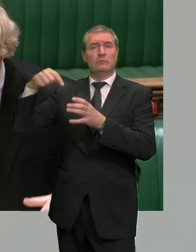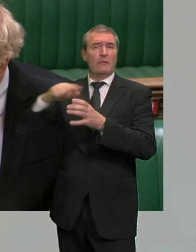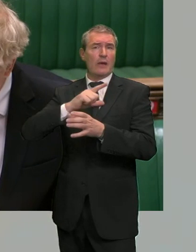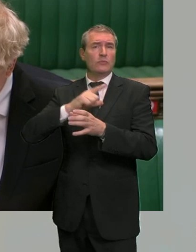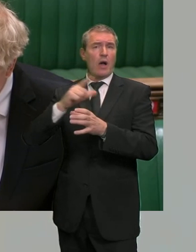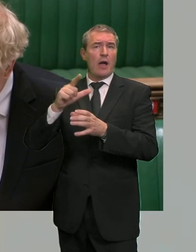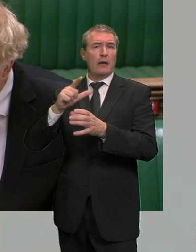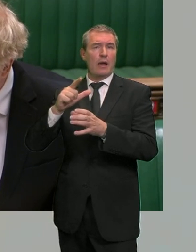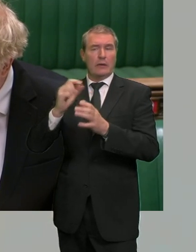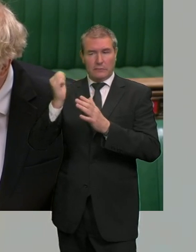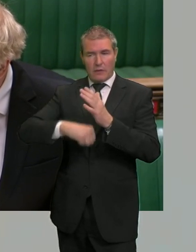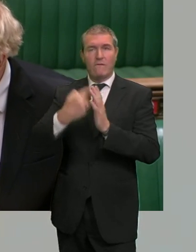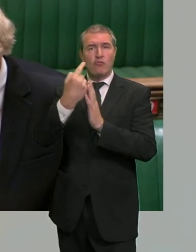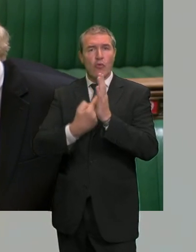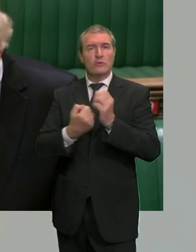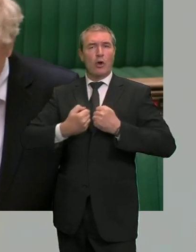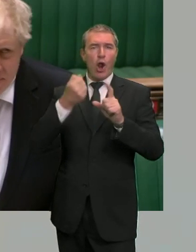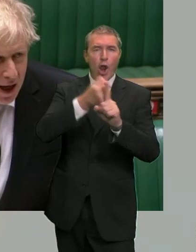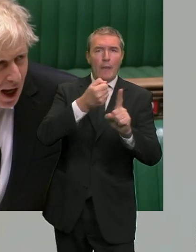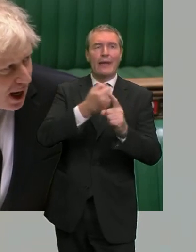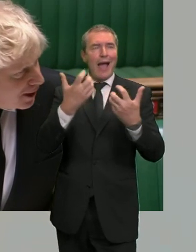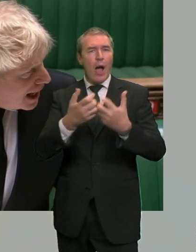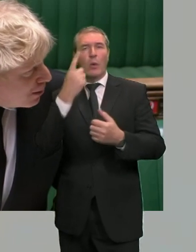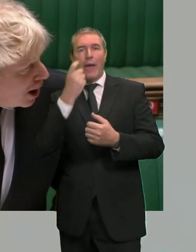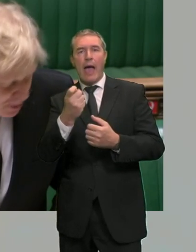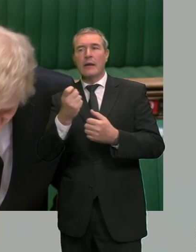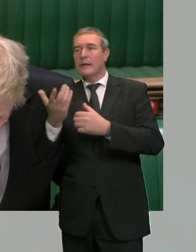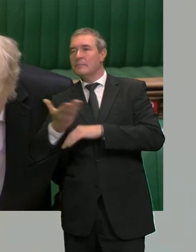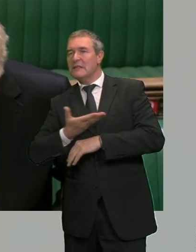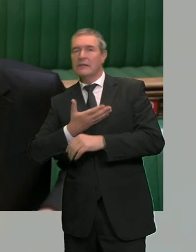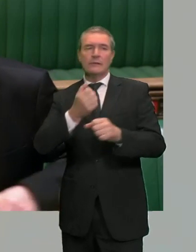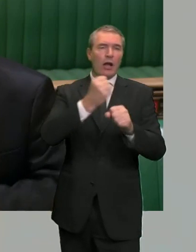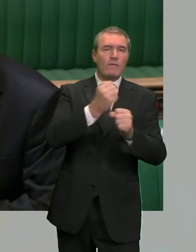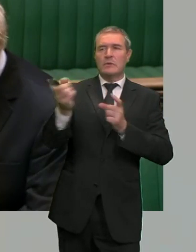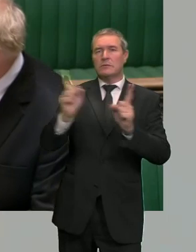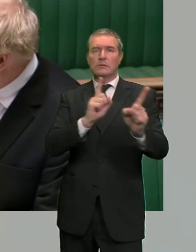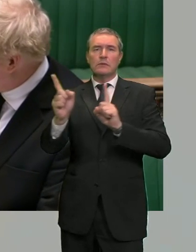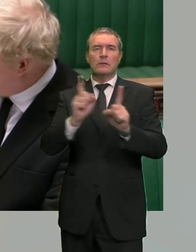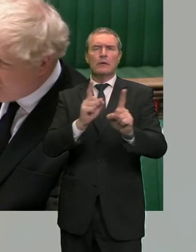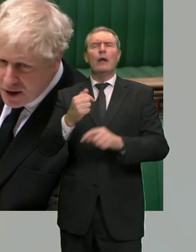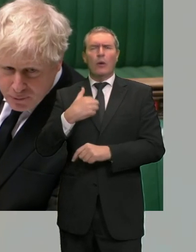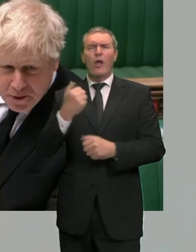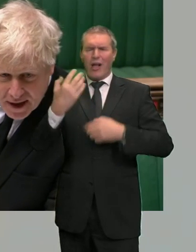That is why we have tougher laws on lobbying—a great shame that Labour opposes them.